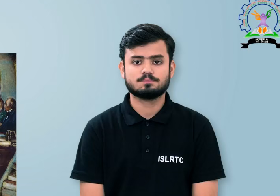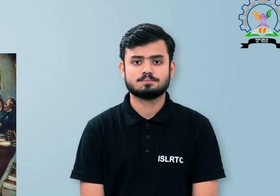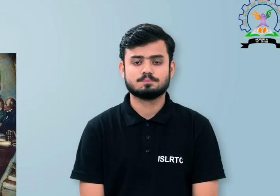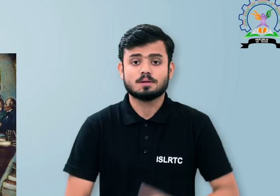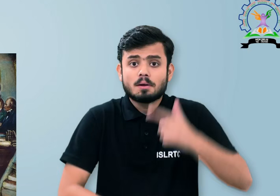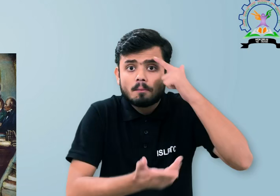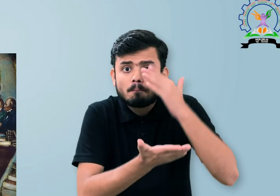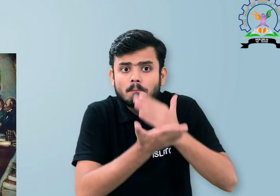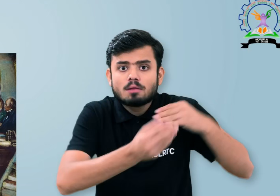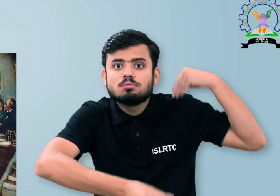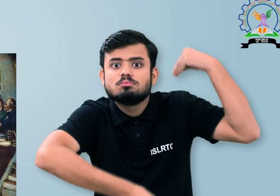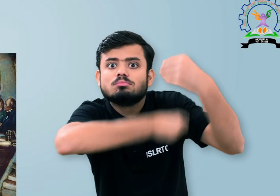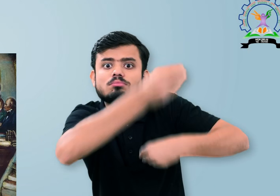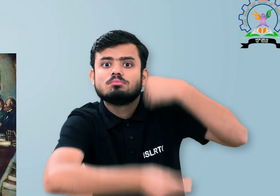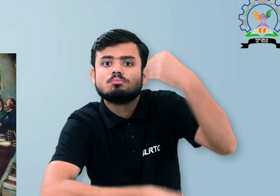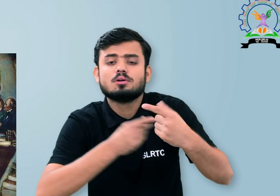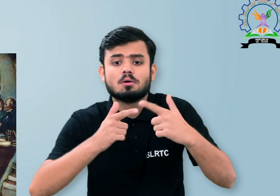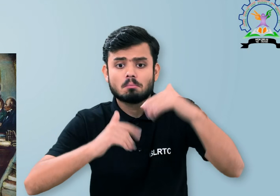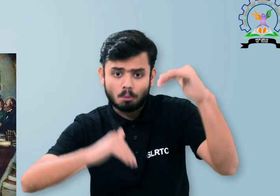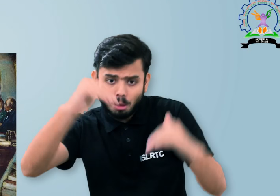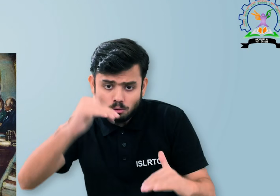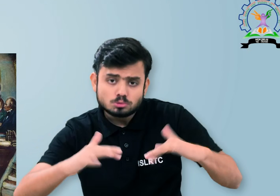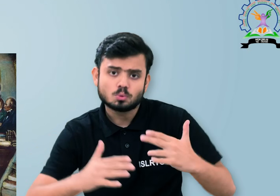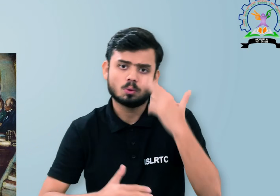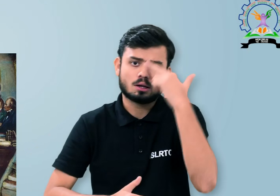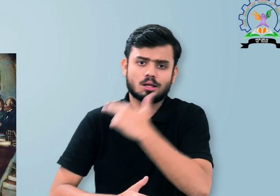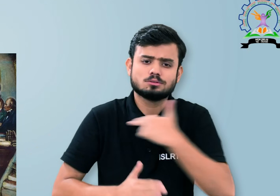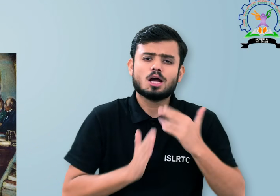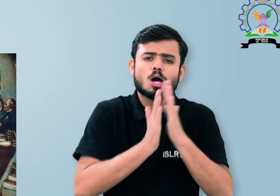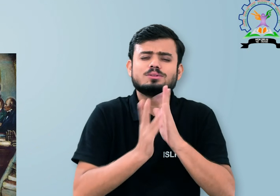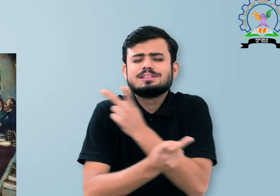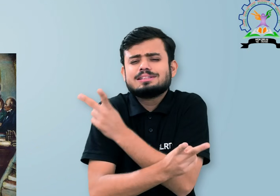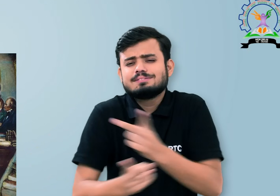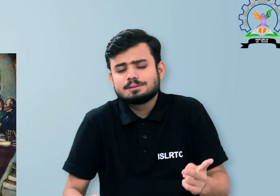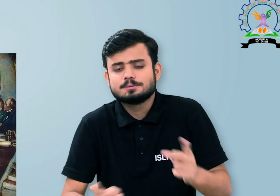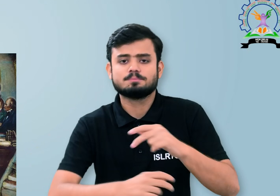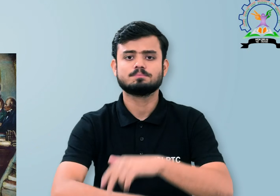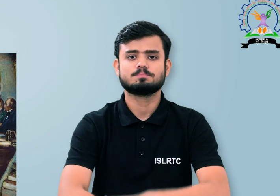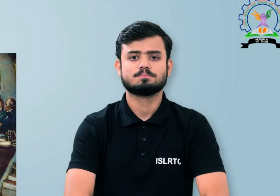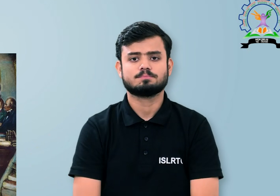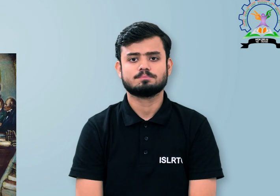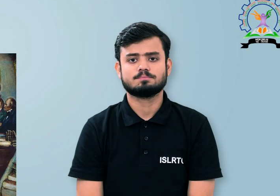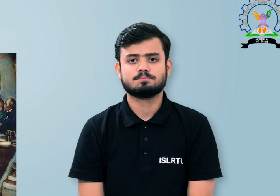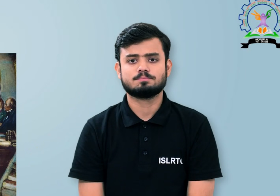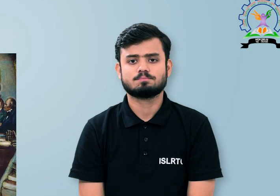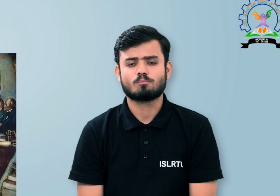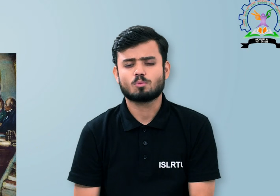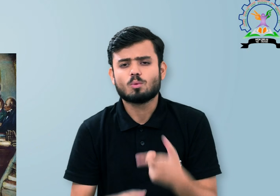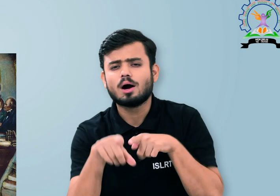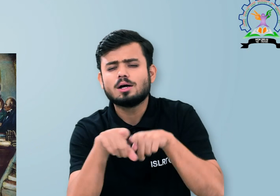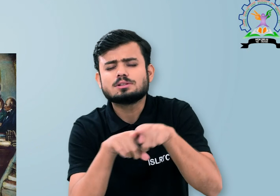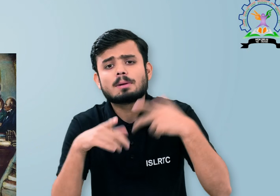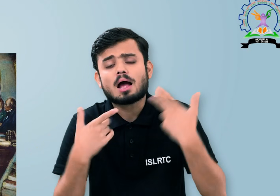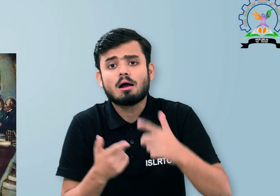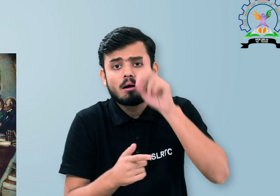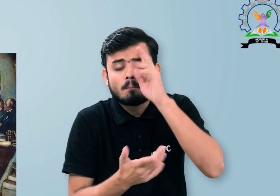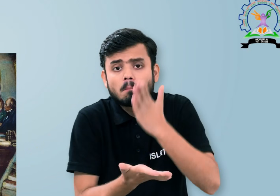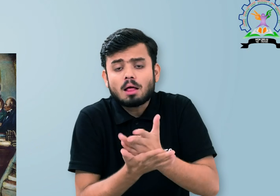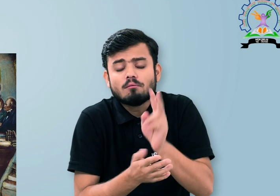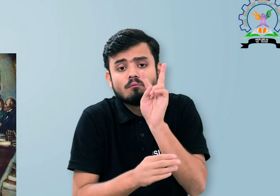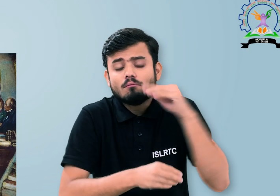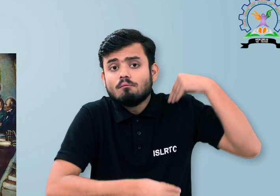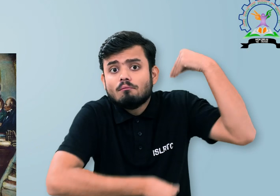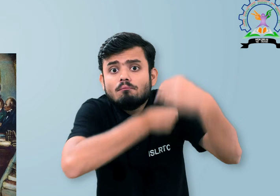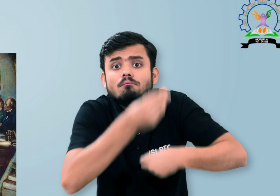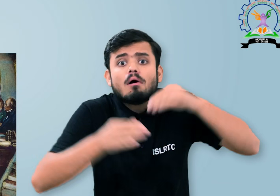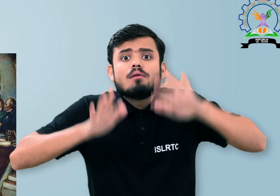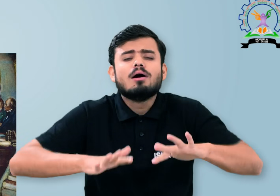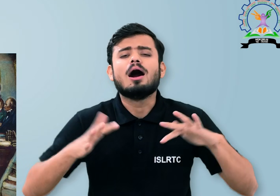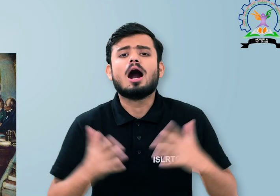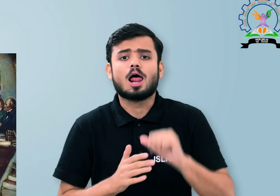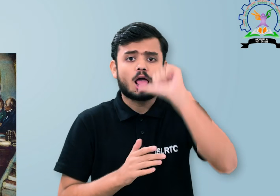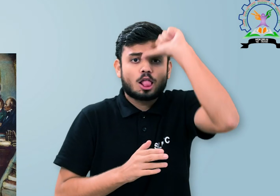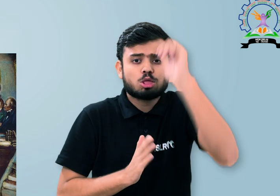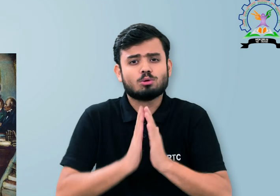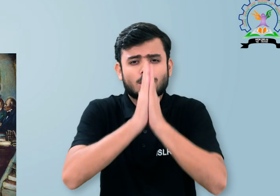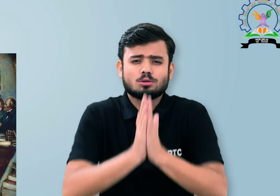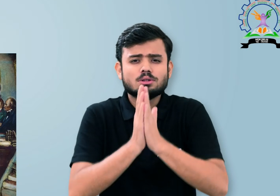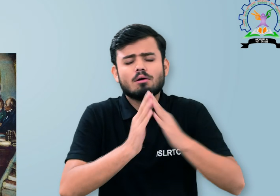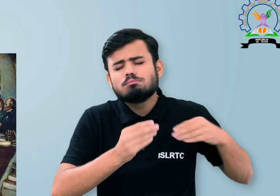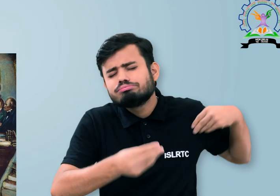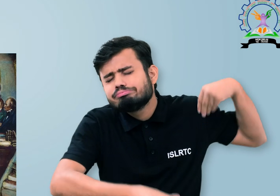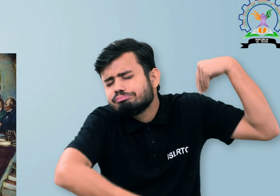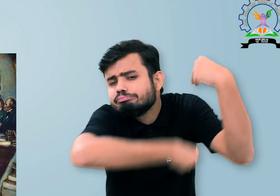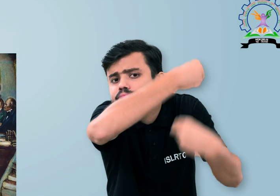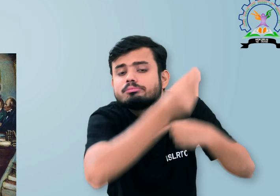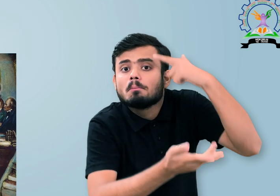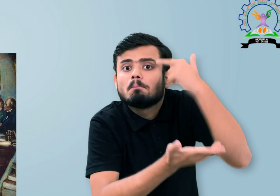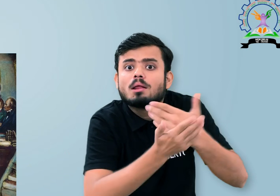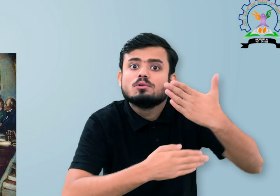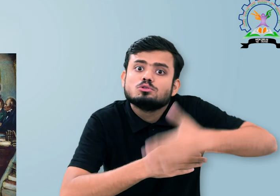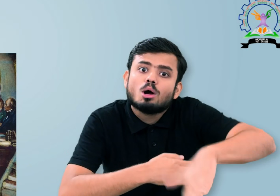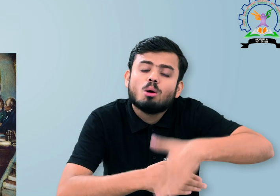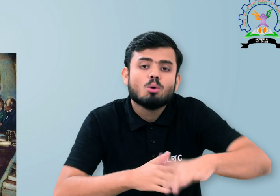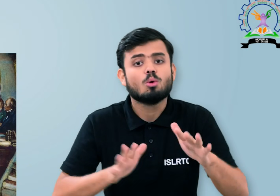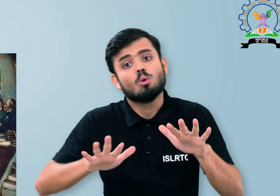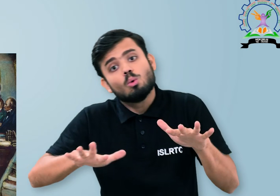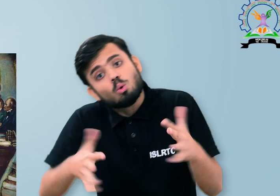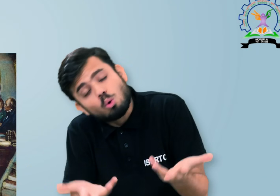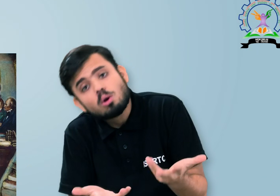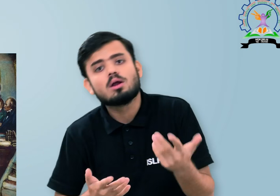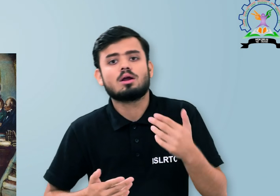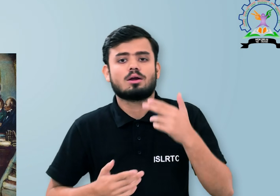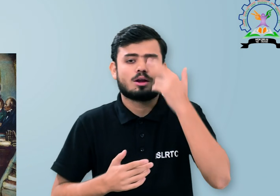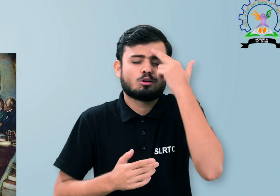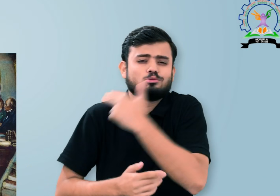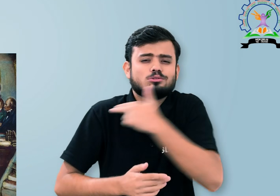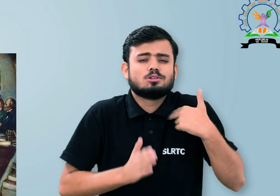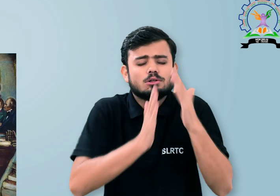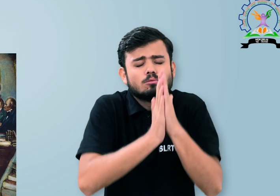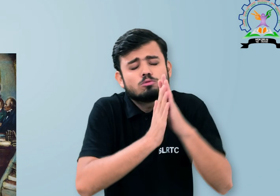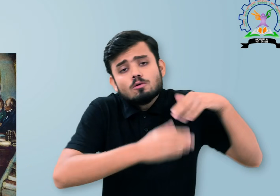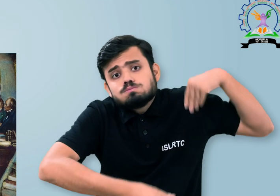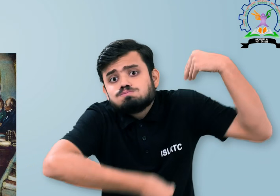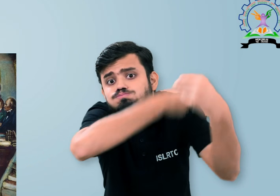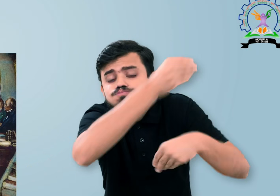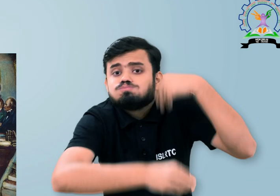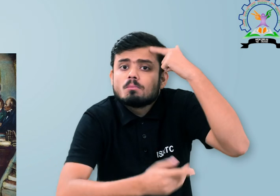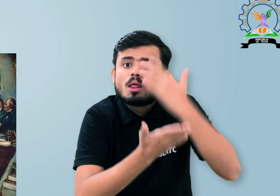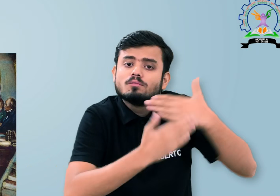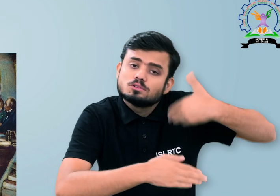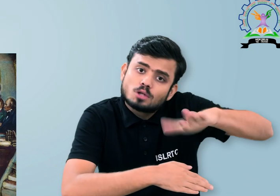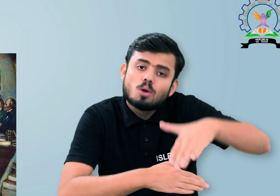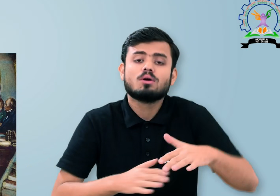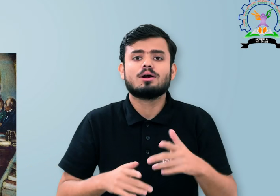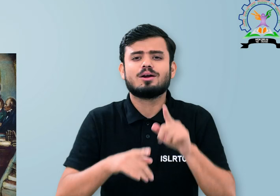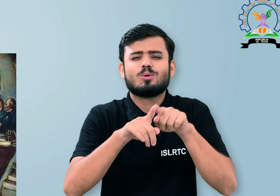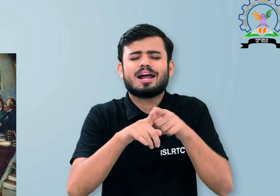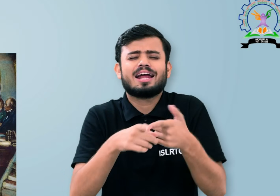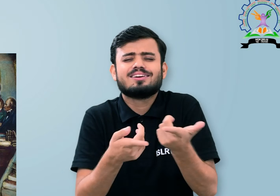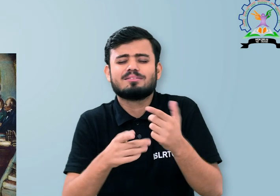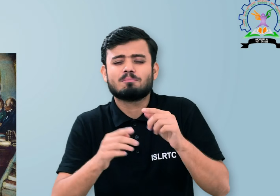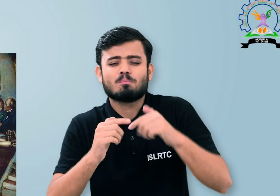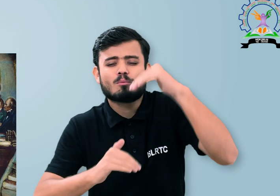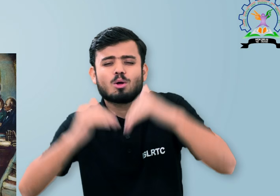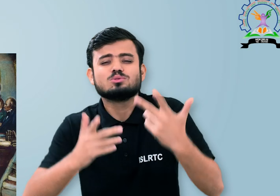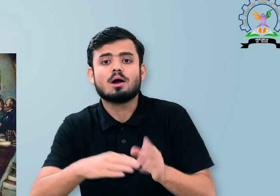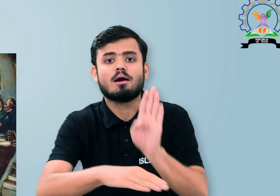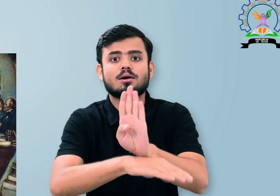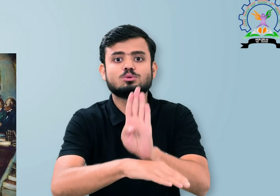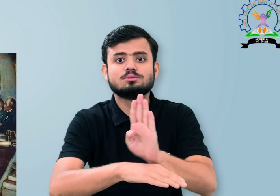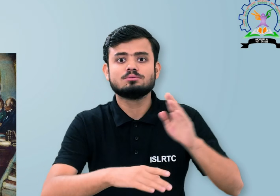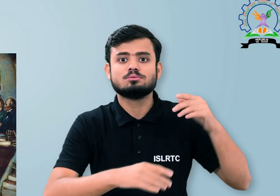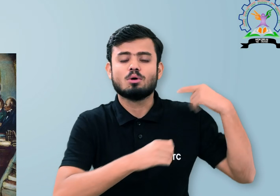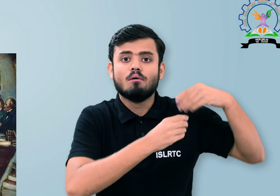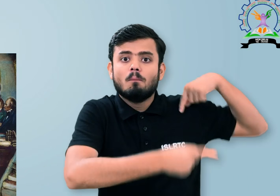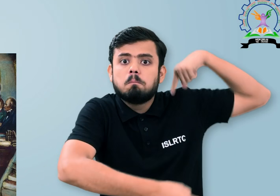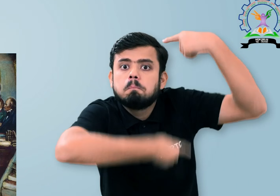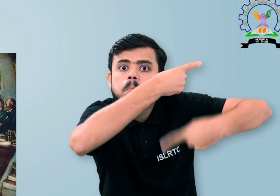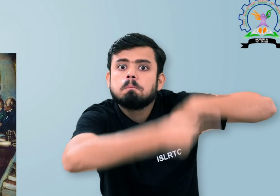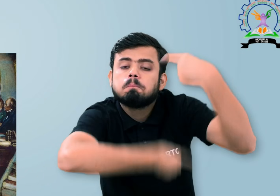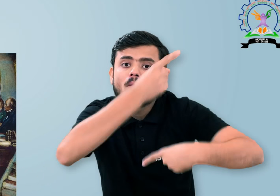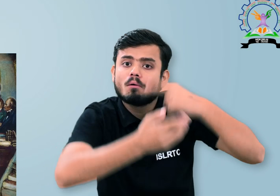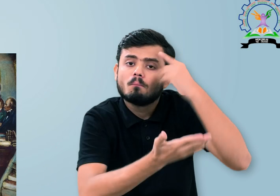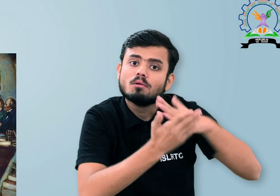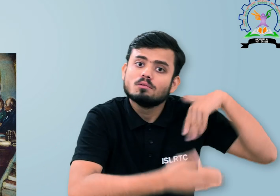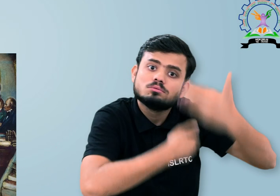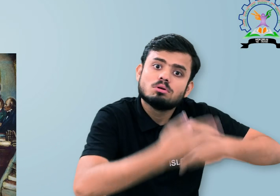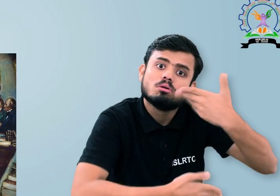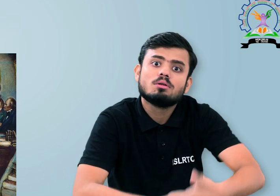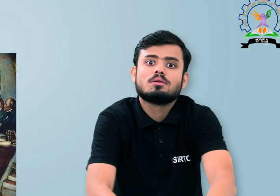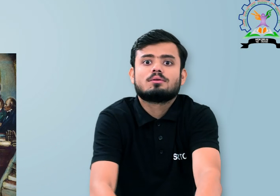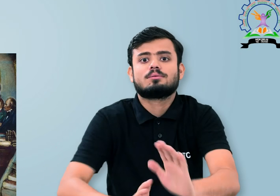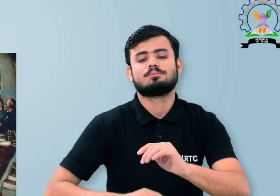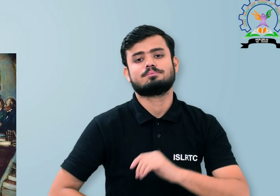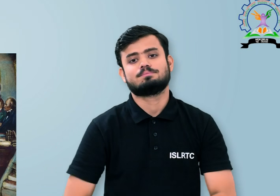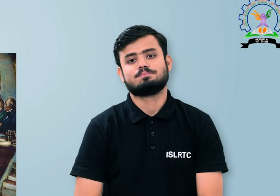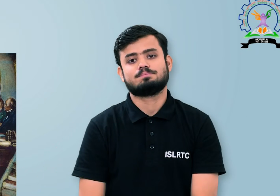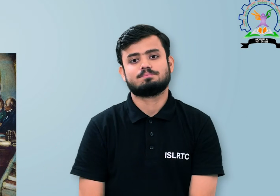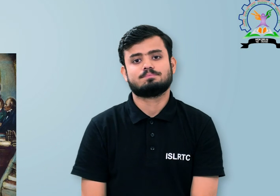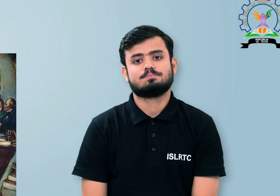Doctrine a belief or set of beliefs, especially political or religious ones, that are taught and accepted by a particular group.